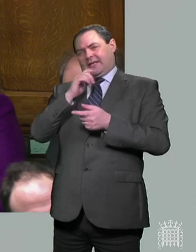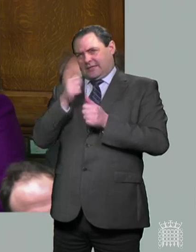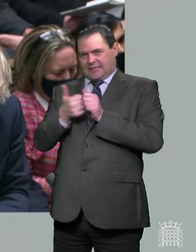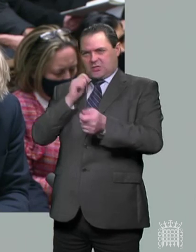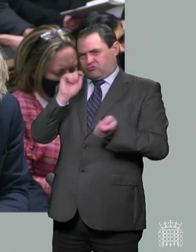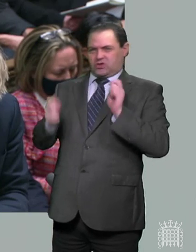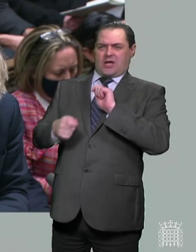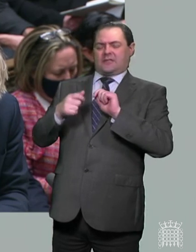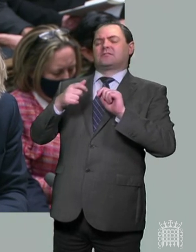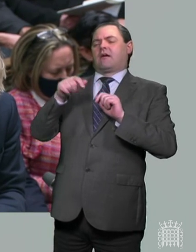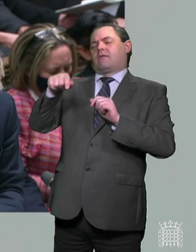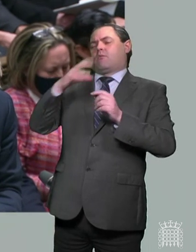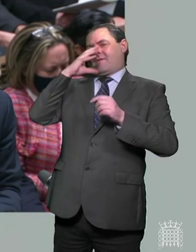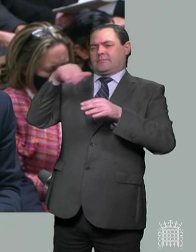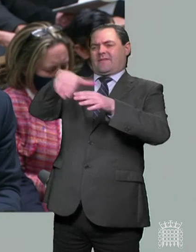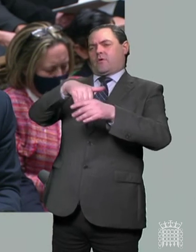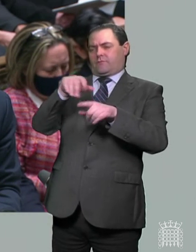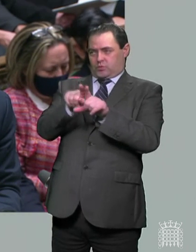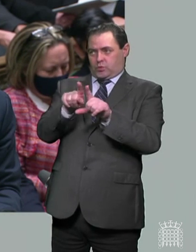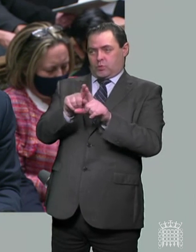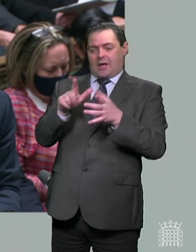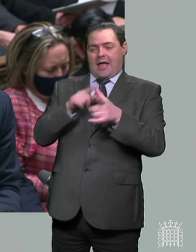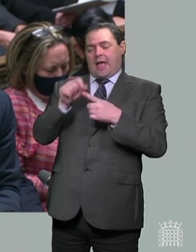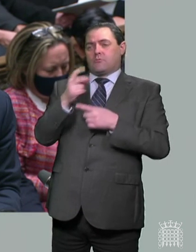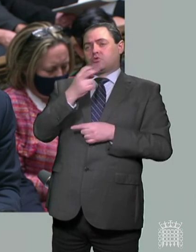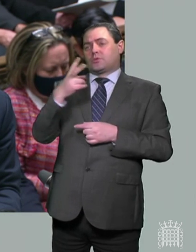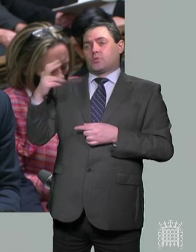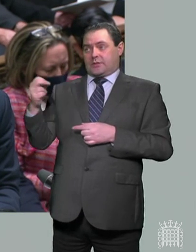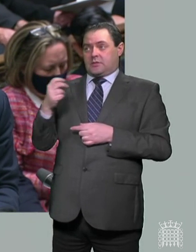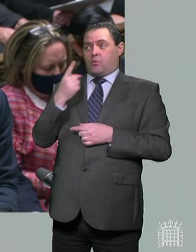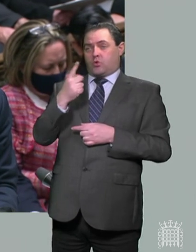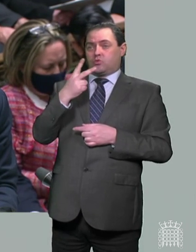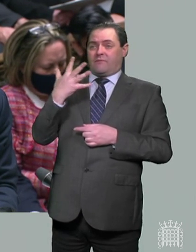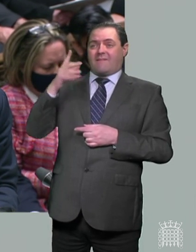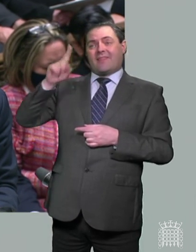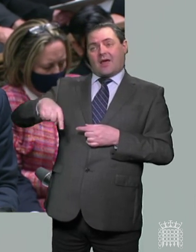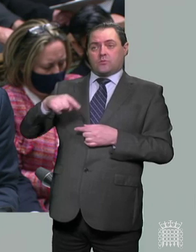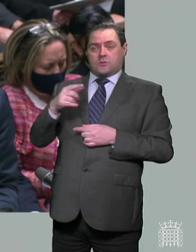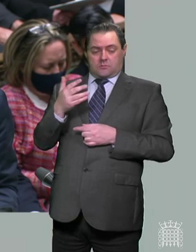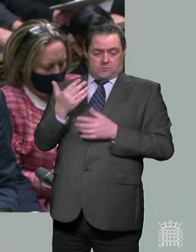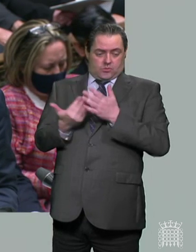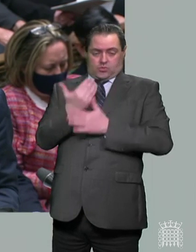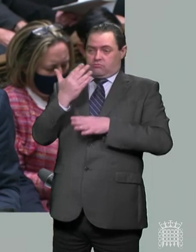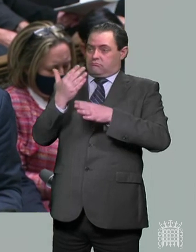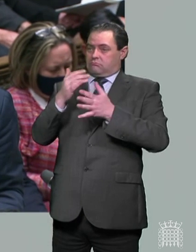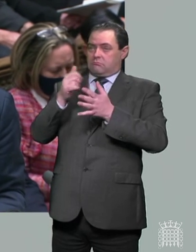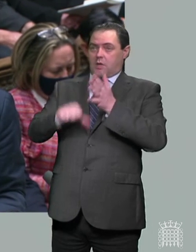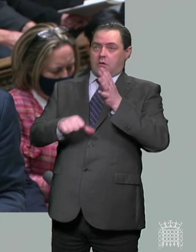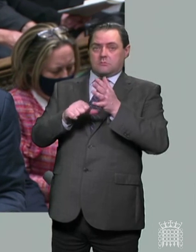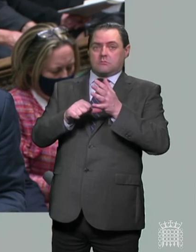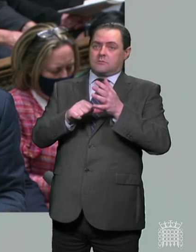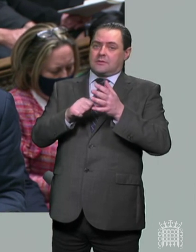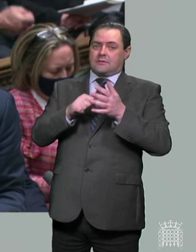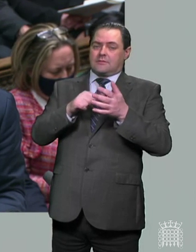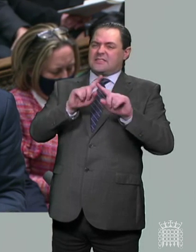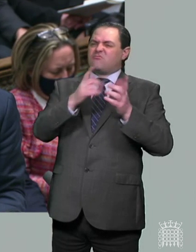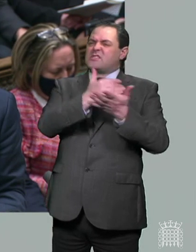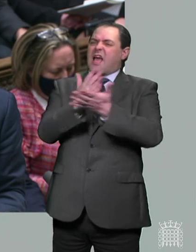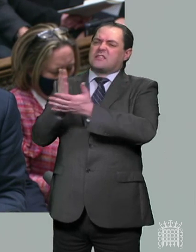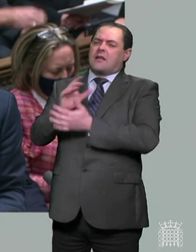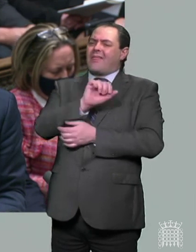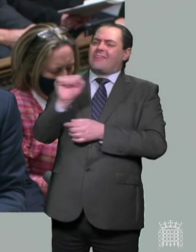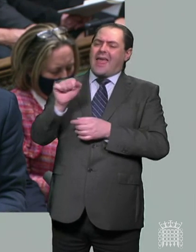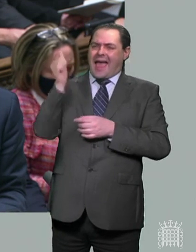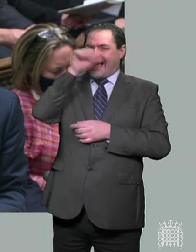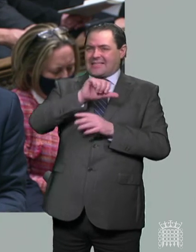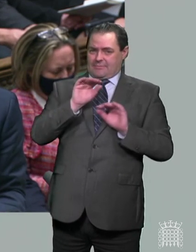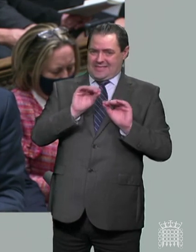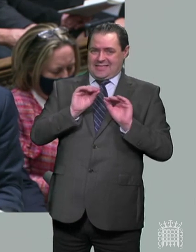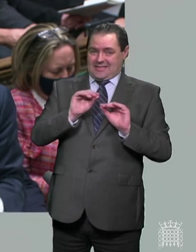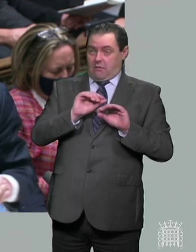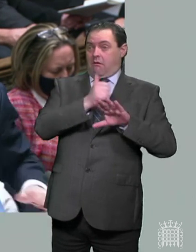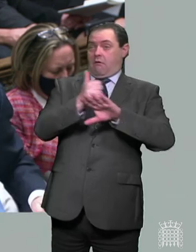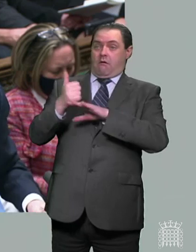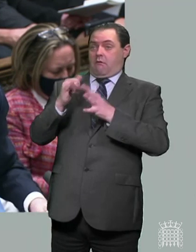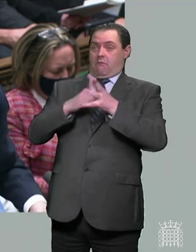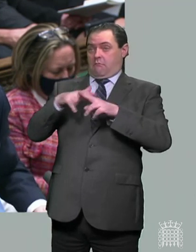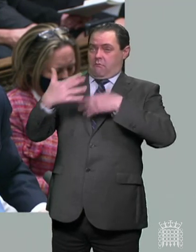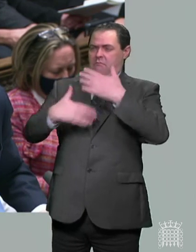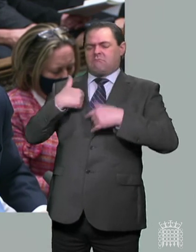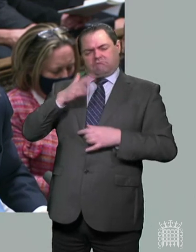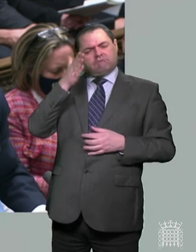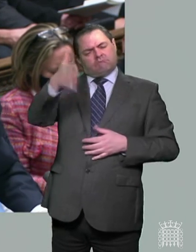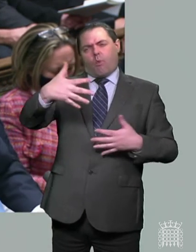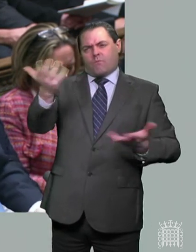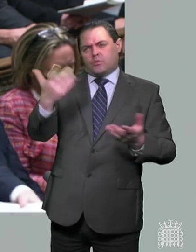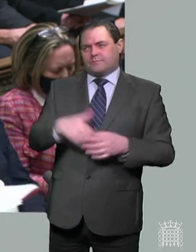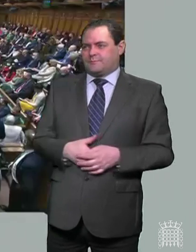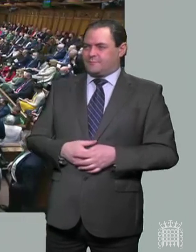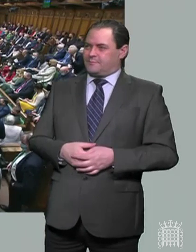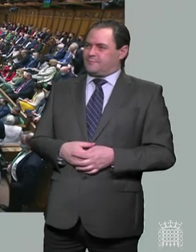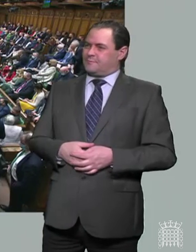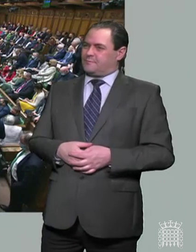I am very glad that since April 2020 we have seen 125,000 starts for the sector-based work academy programme, partly at least thanks to her lobbying and support, and wild horses will not keep me away from Wolverhampton.